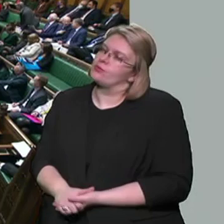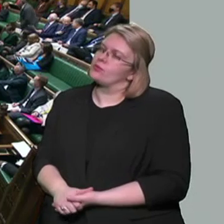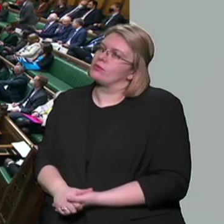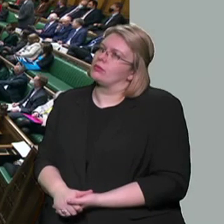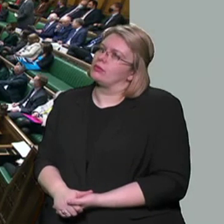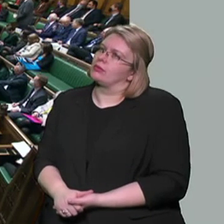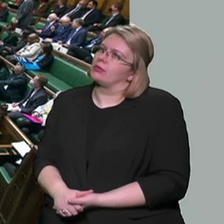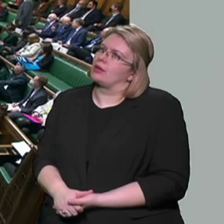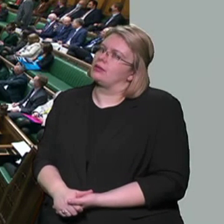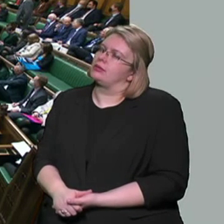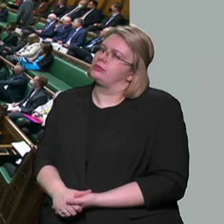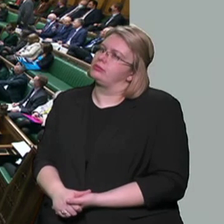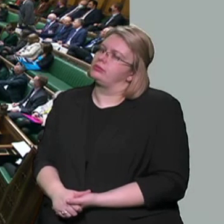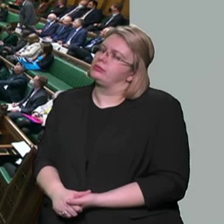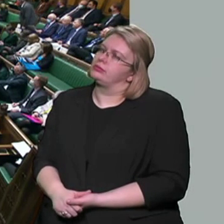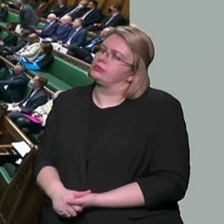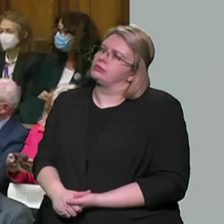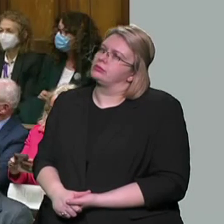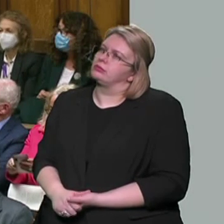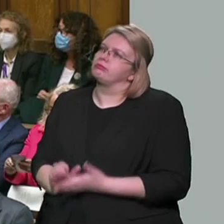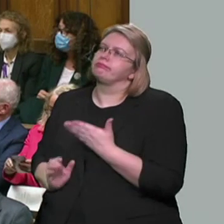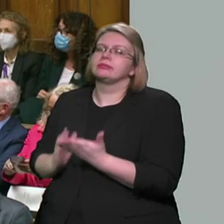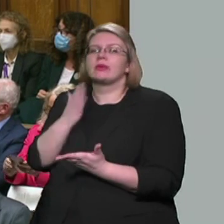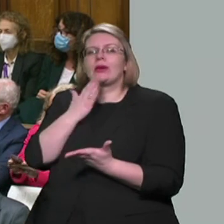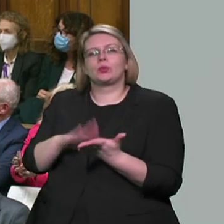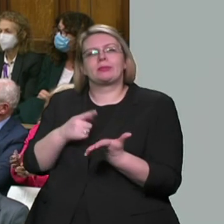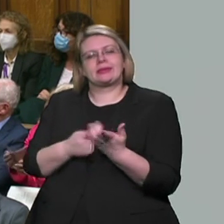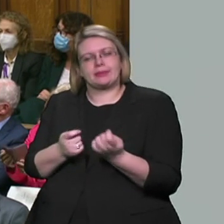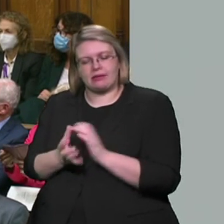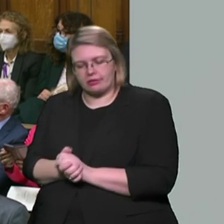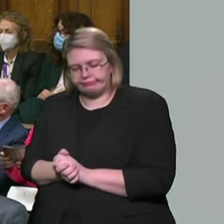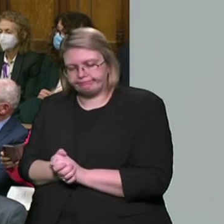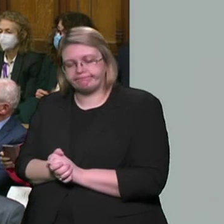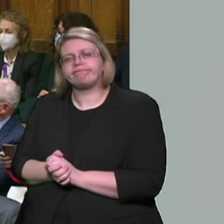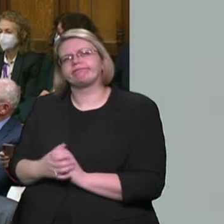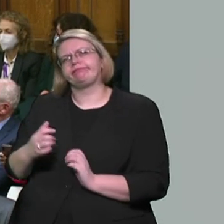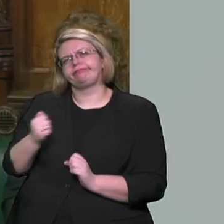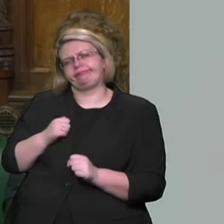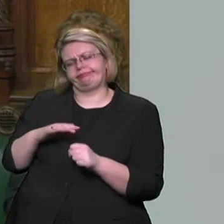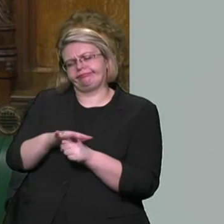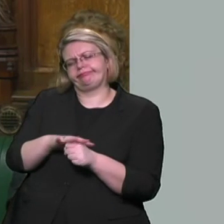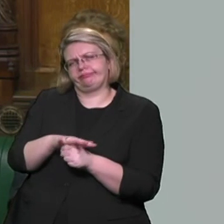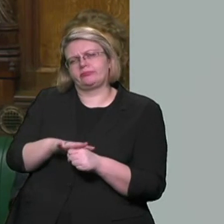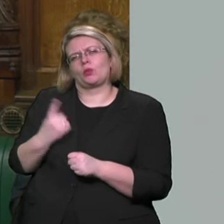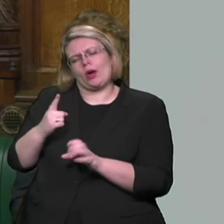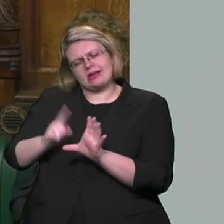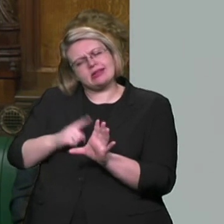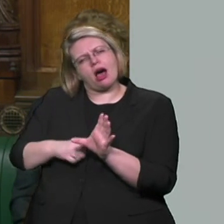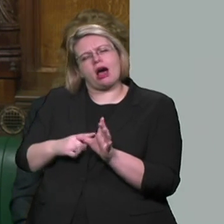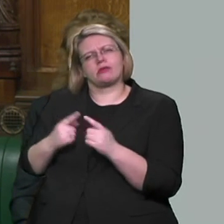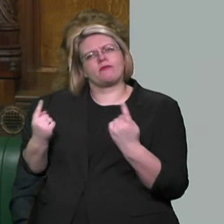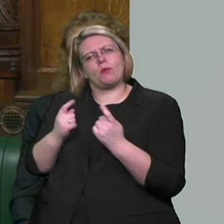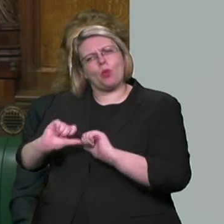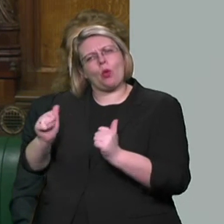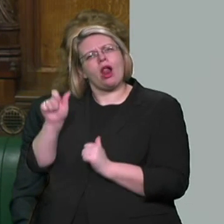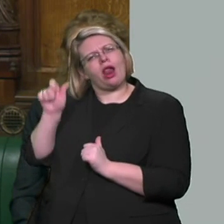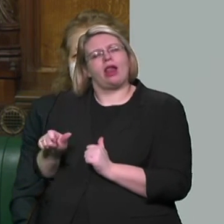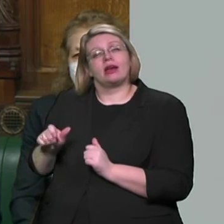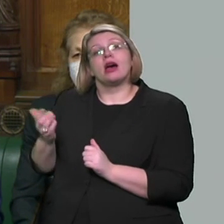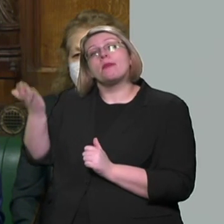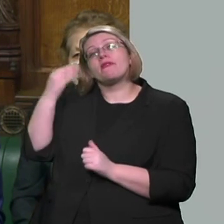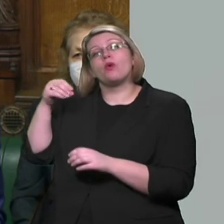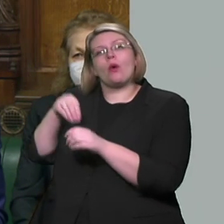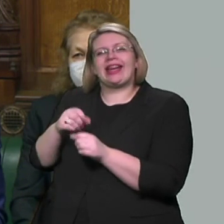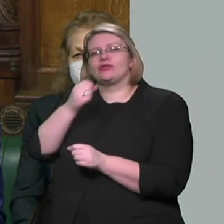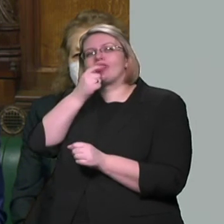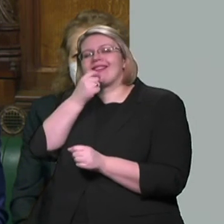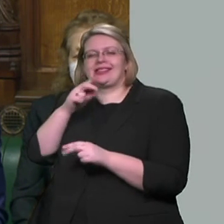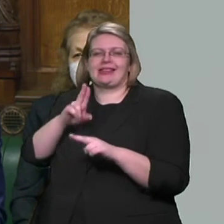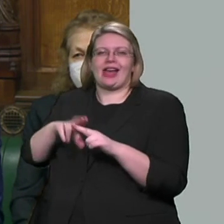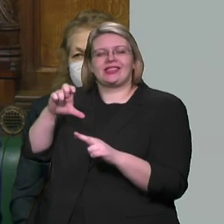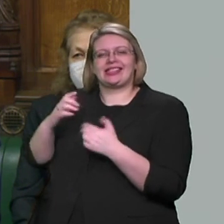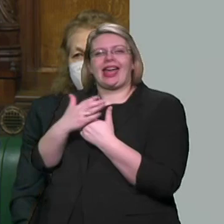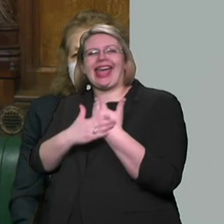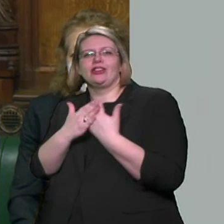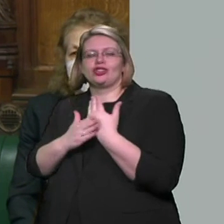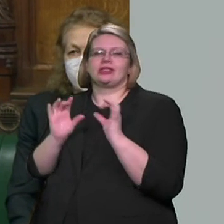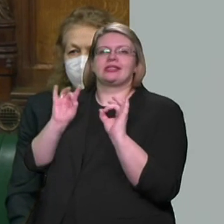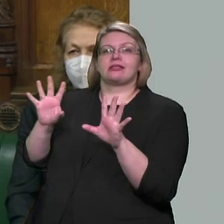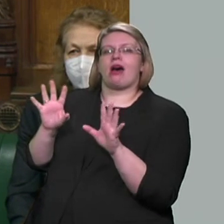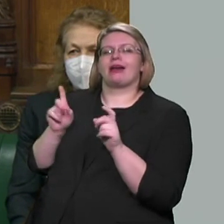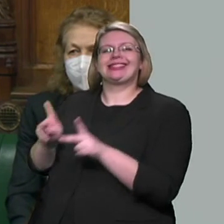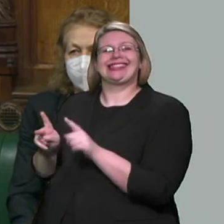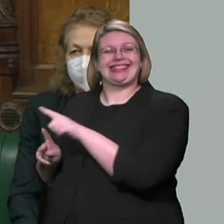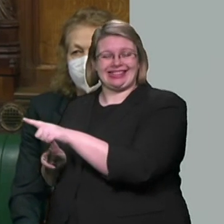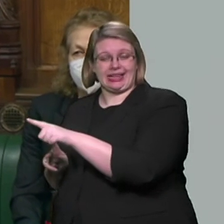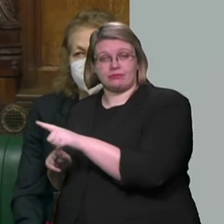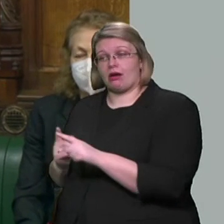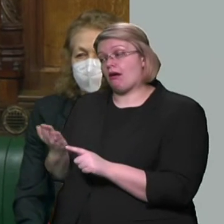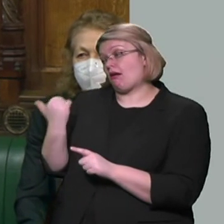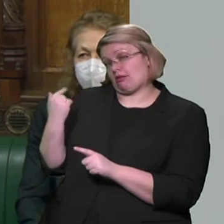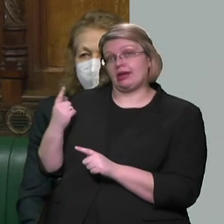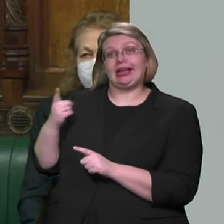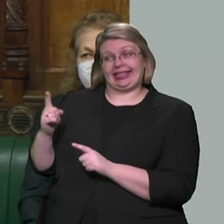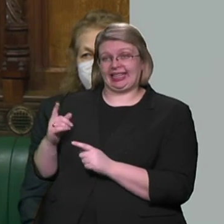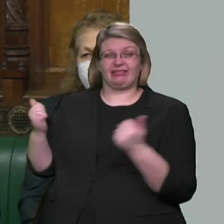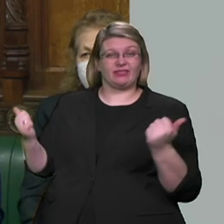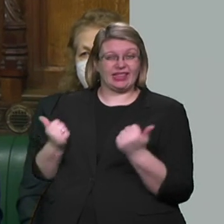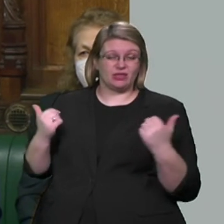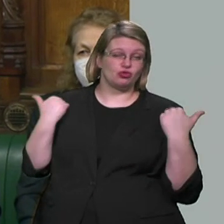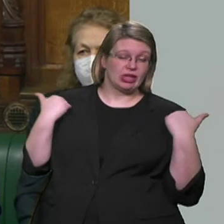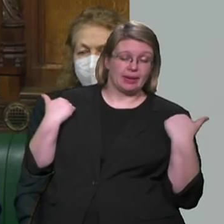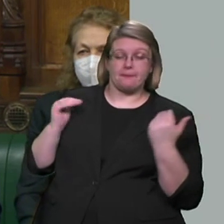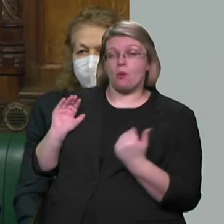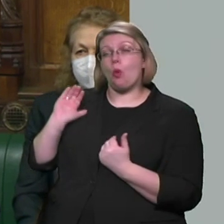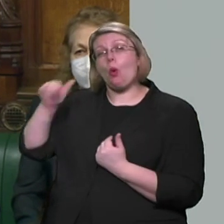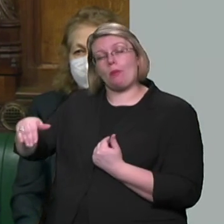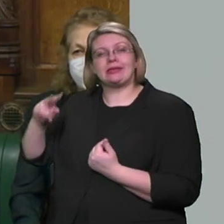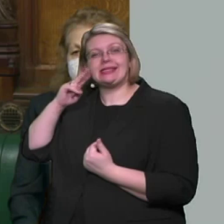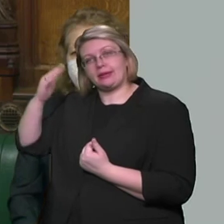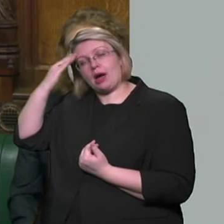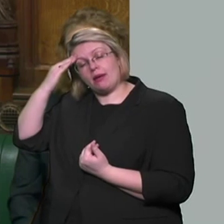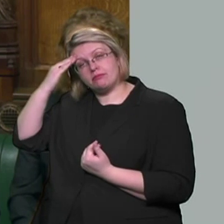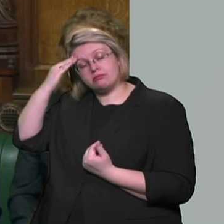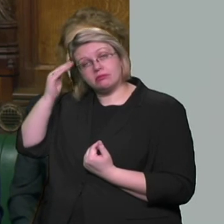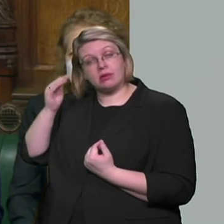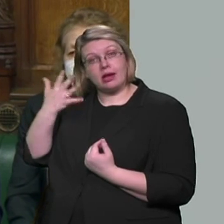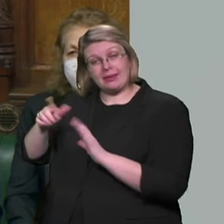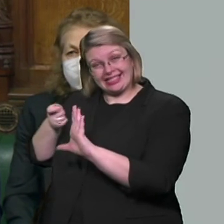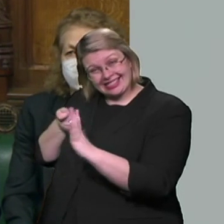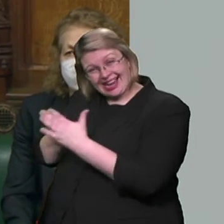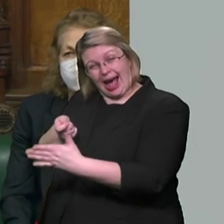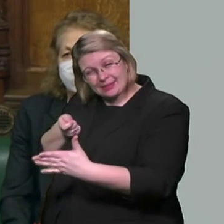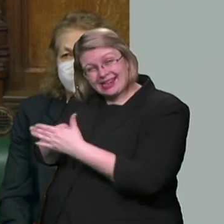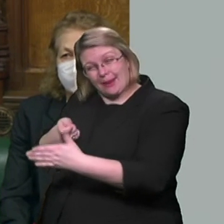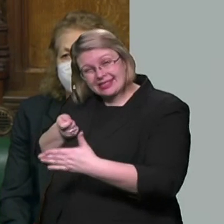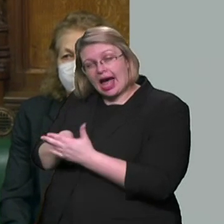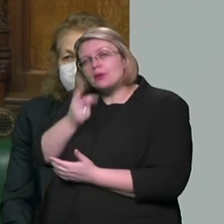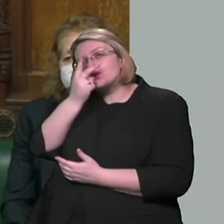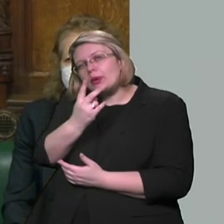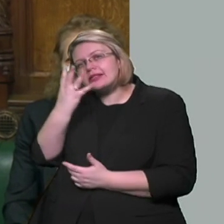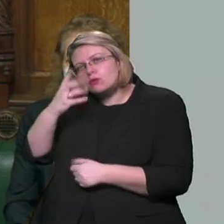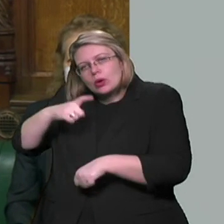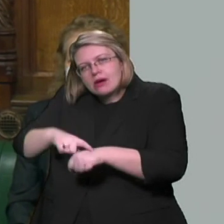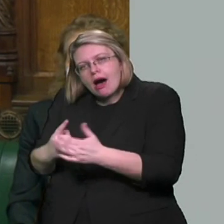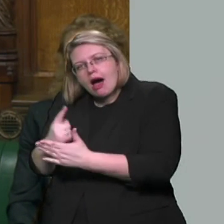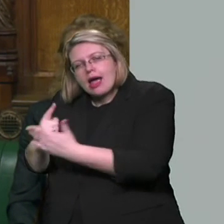13. Last October, a promising young footballer in my constituency called Kamran Khalid, a former winner of Chelsea FC’s Asian Star scheme who had played for the famous Senrab FC in Wanstead, was on his way home to see his mum after finishing at the gym, and he was stabbed 24 times—murdered just yards from his front door.